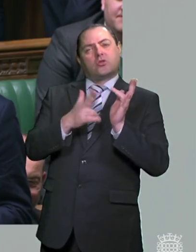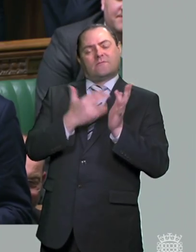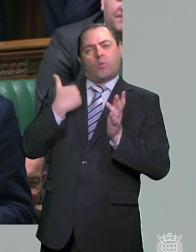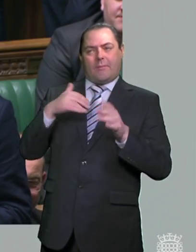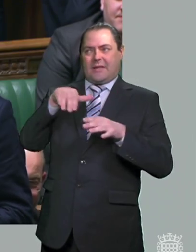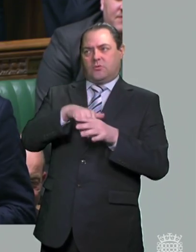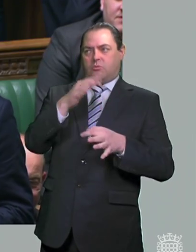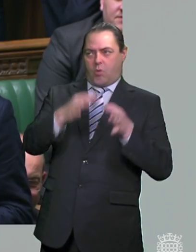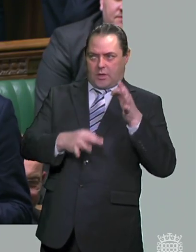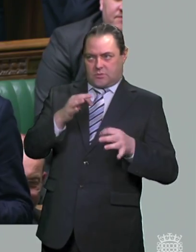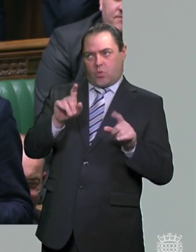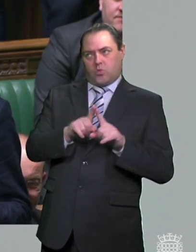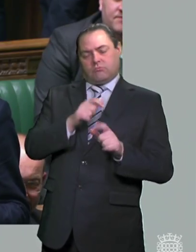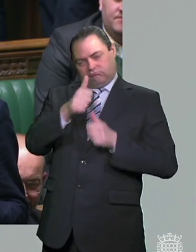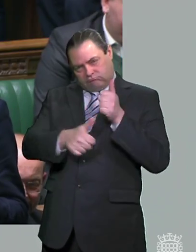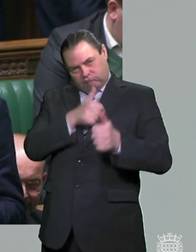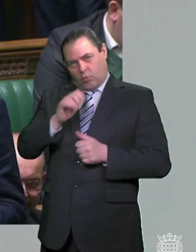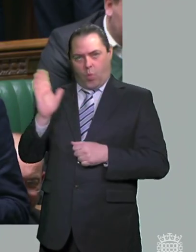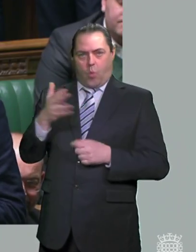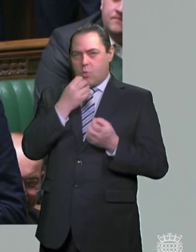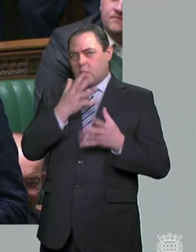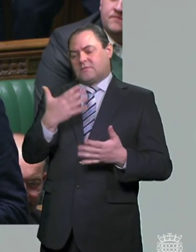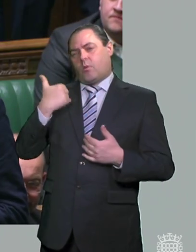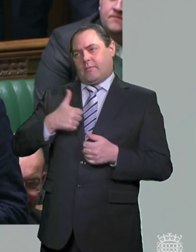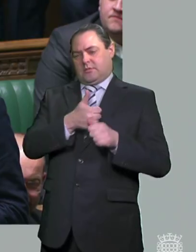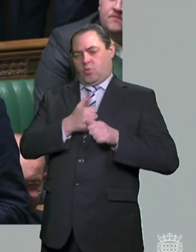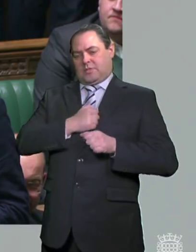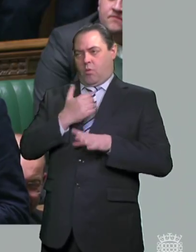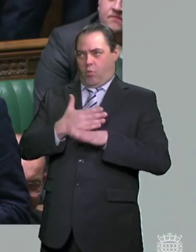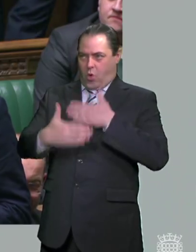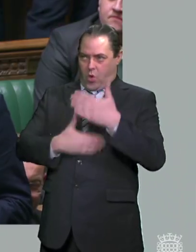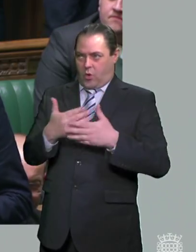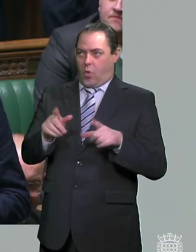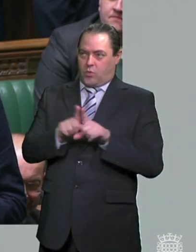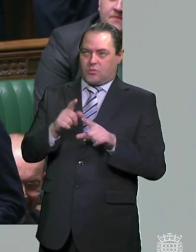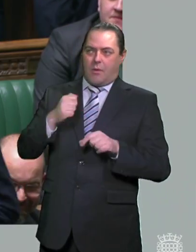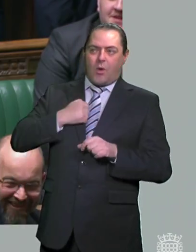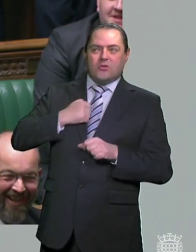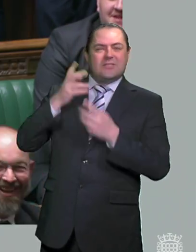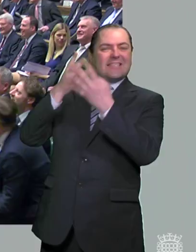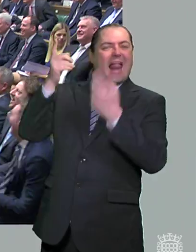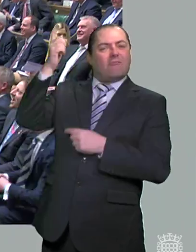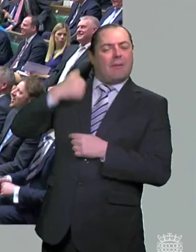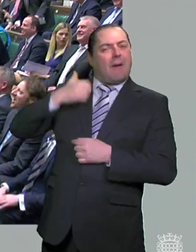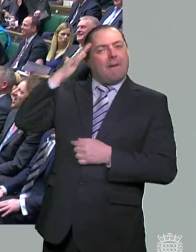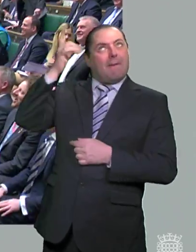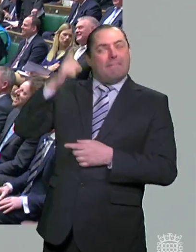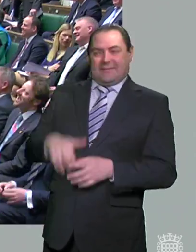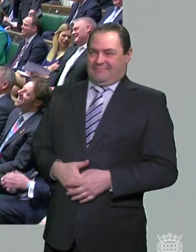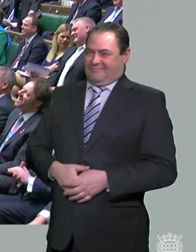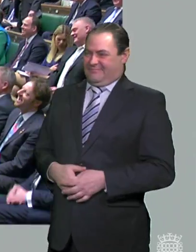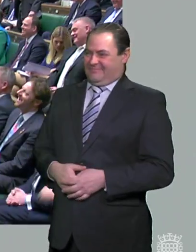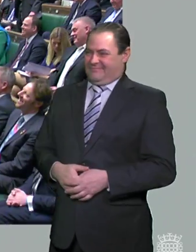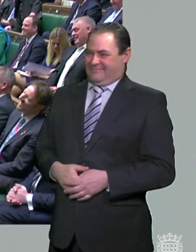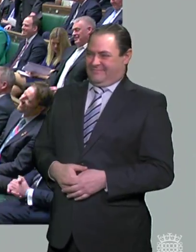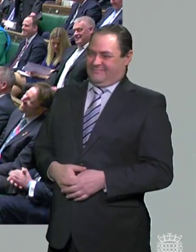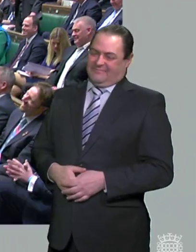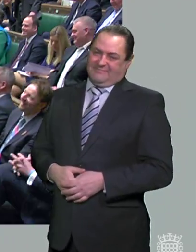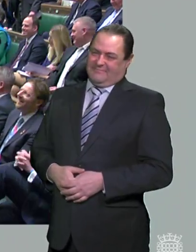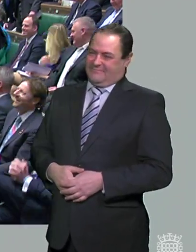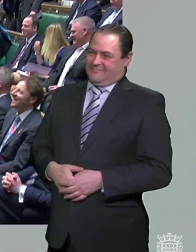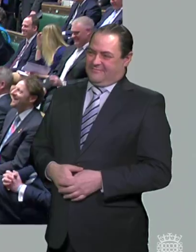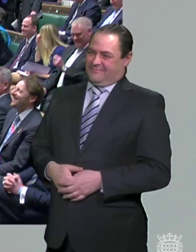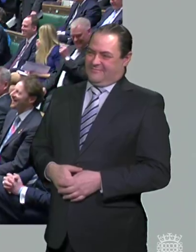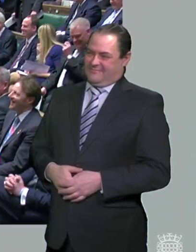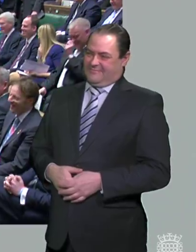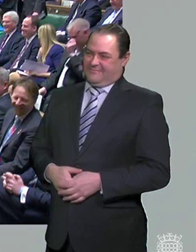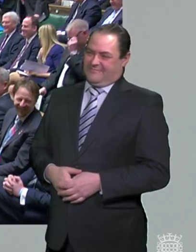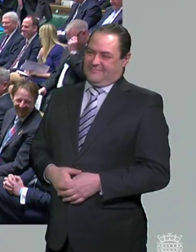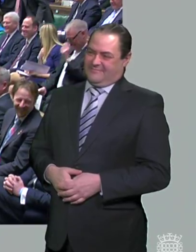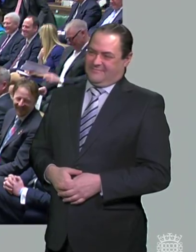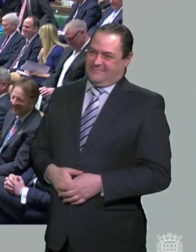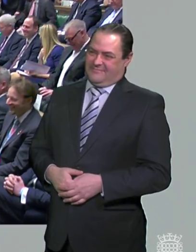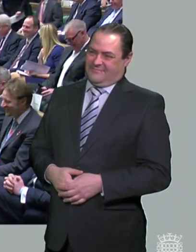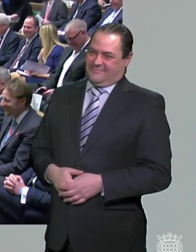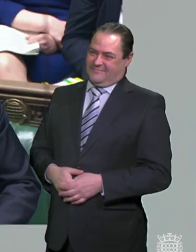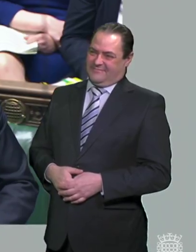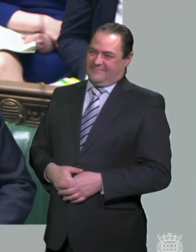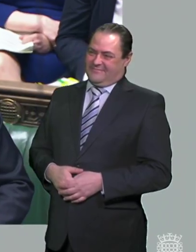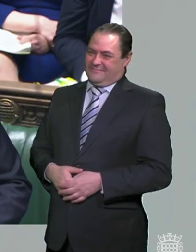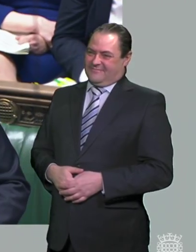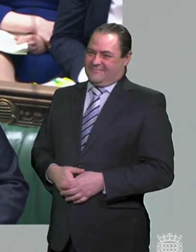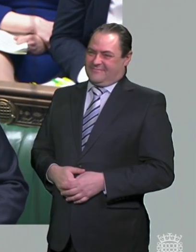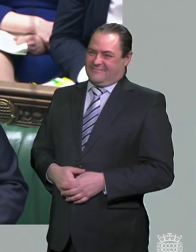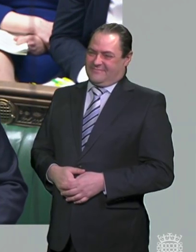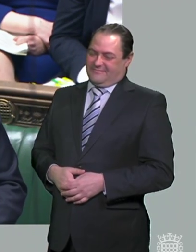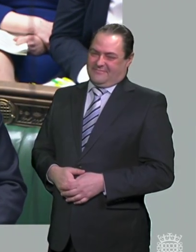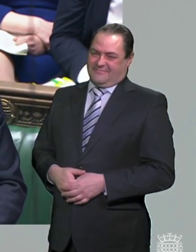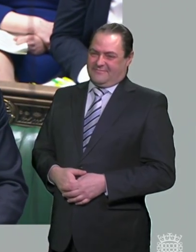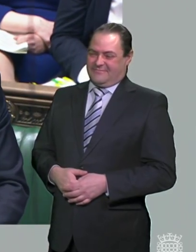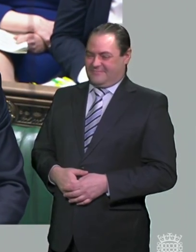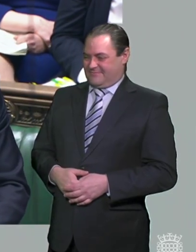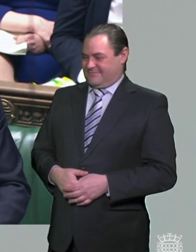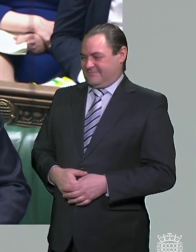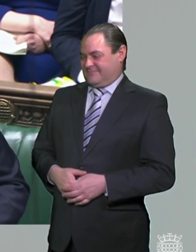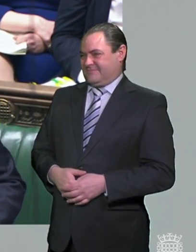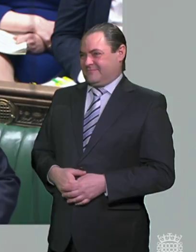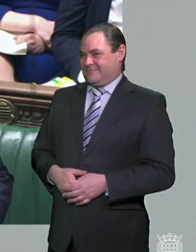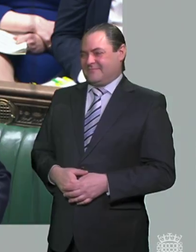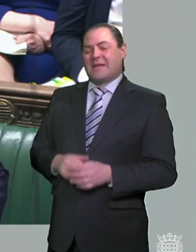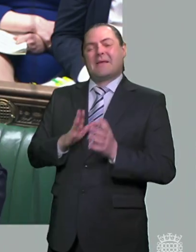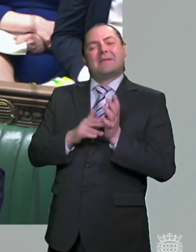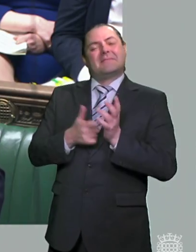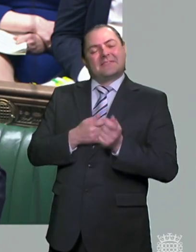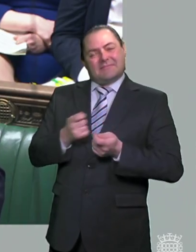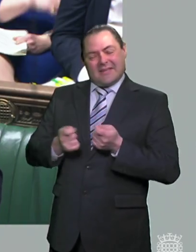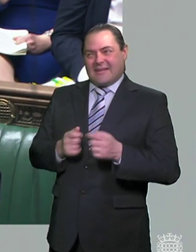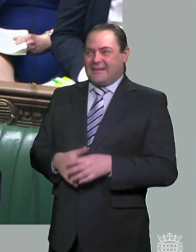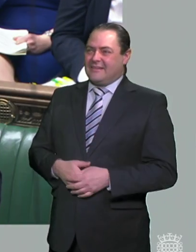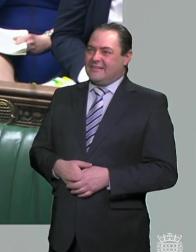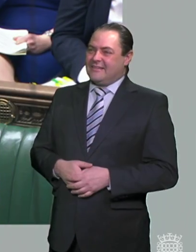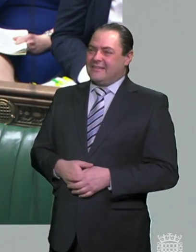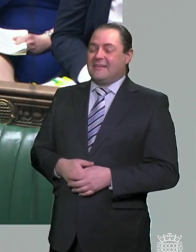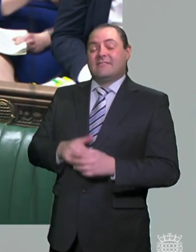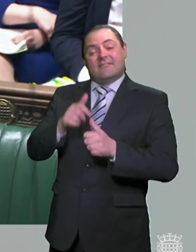and to all the remarkable women who support us in the work that we do, especially—because she is in the Gallery—my mum?